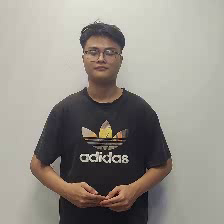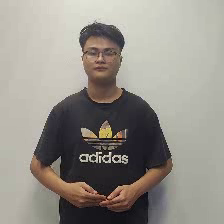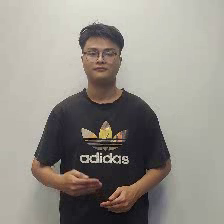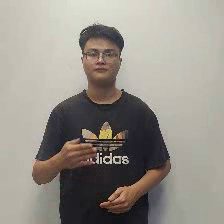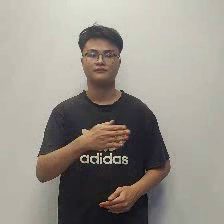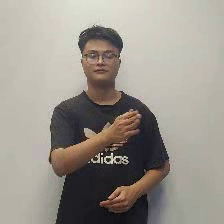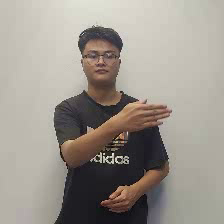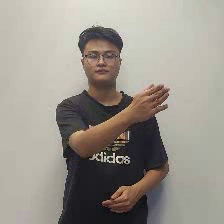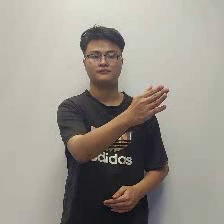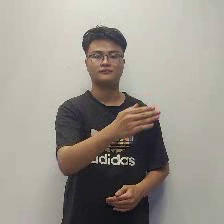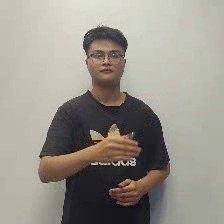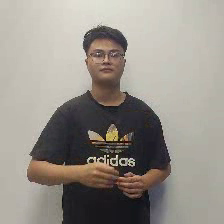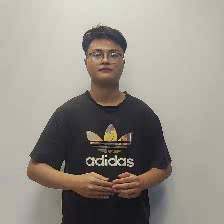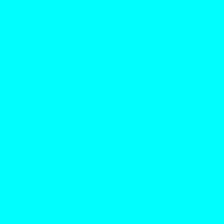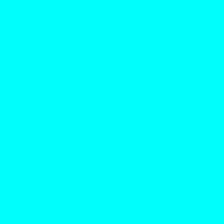Cá